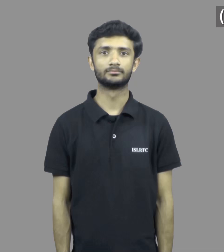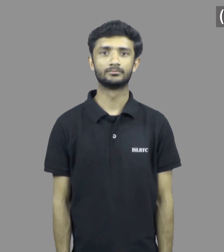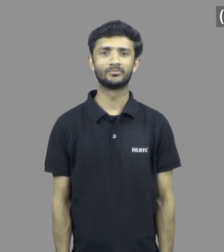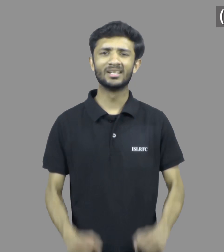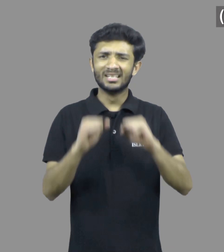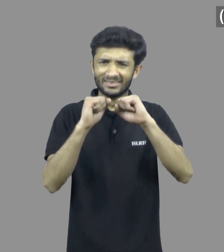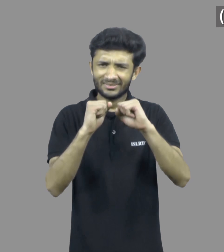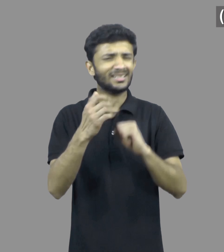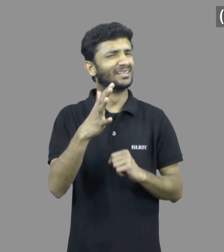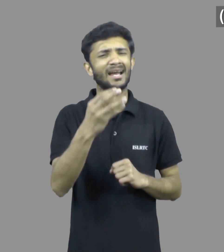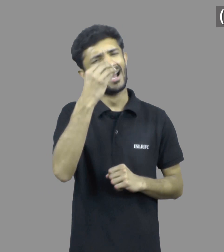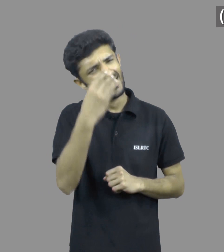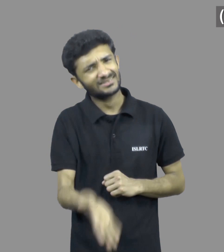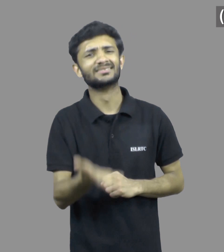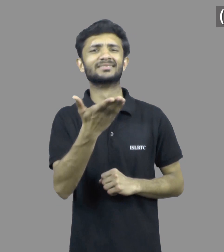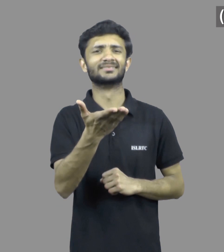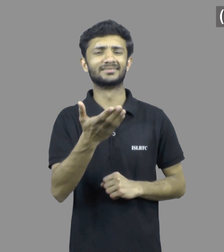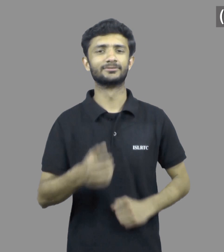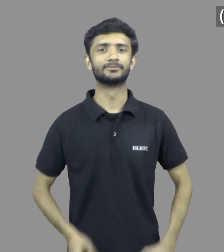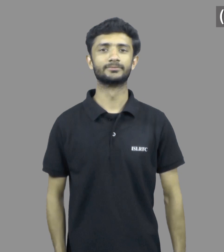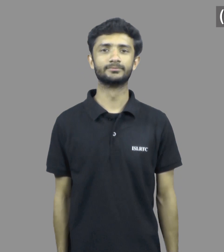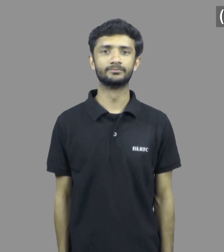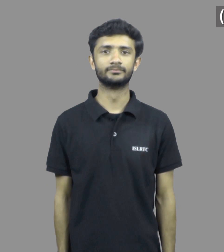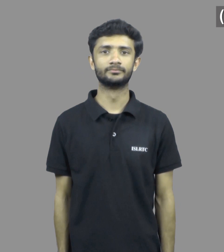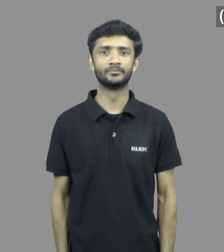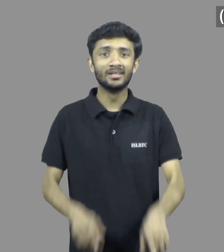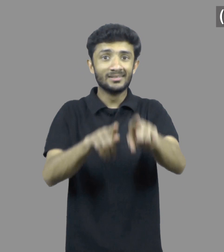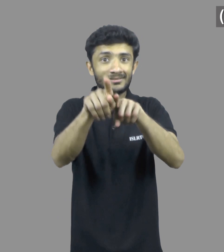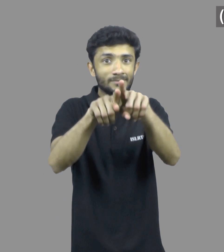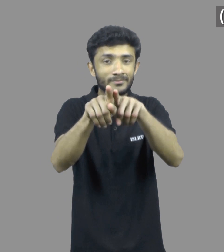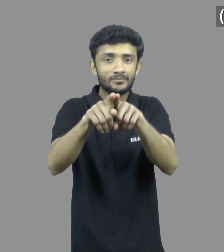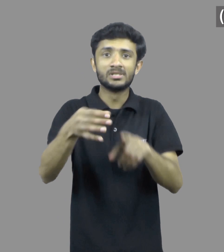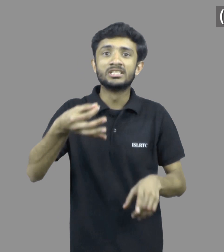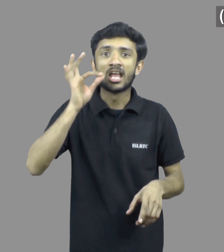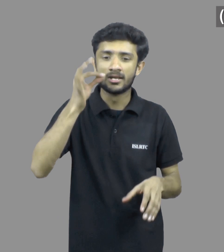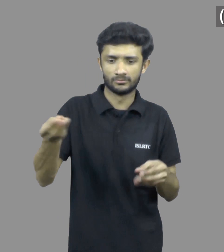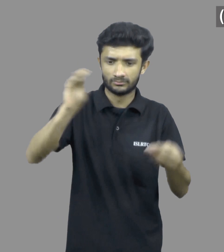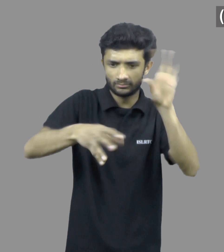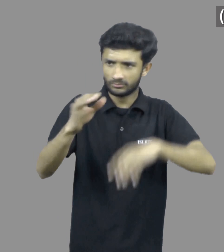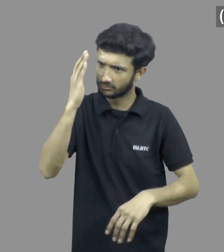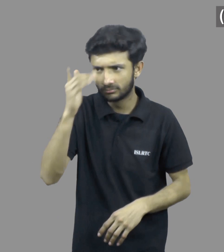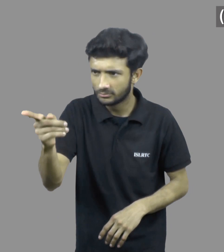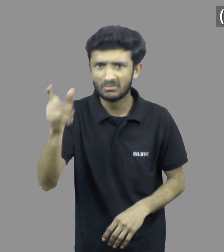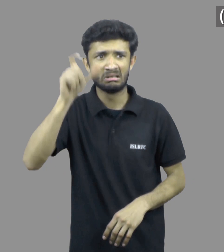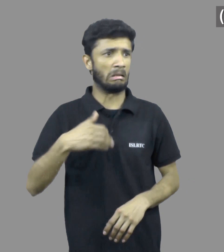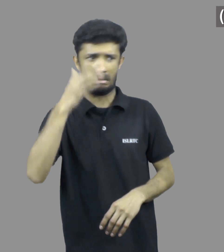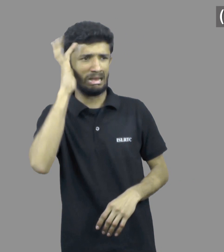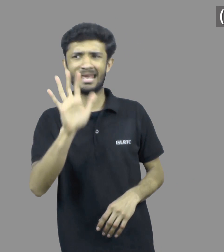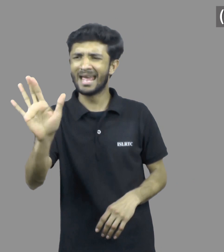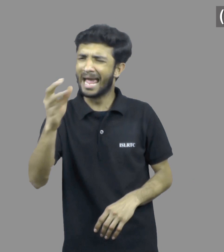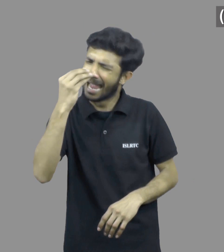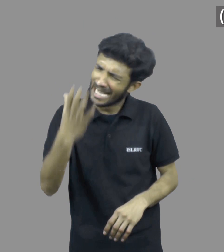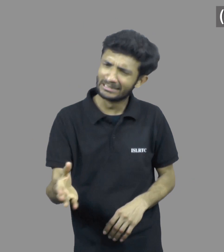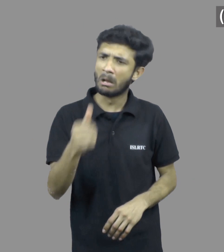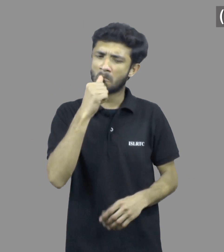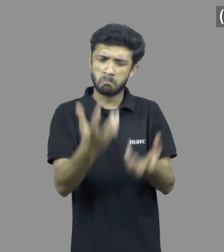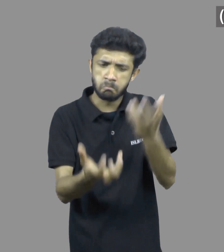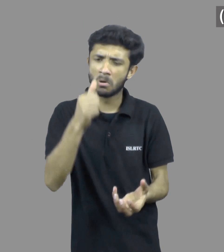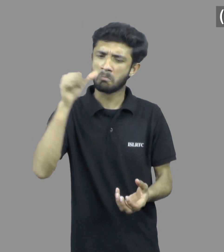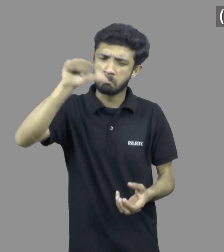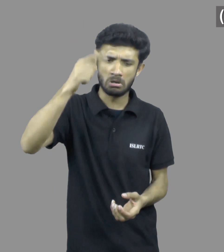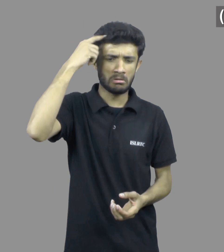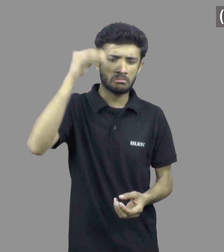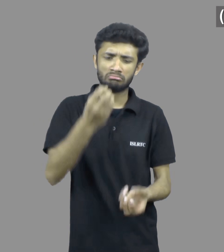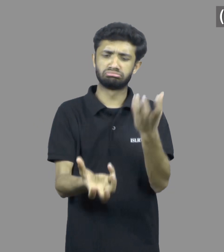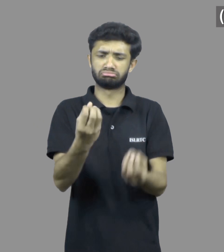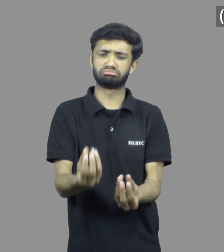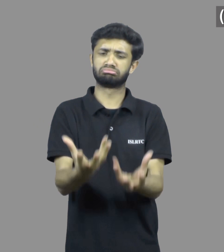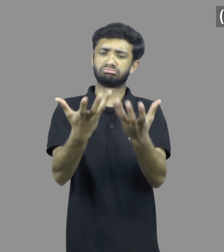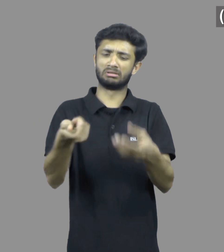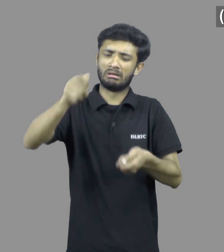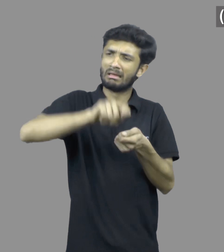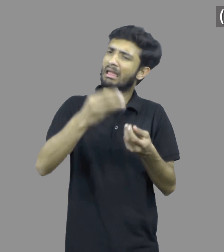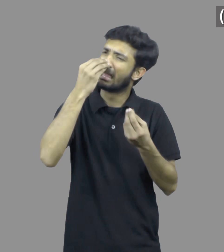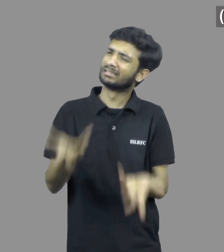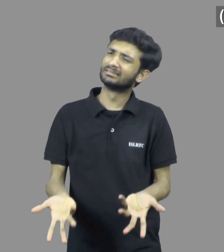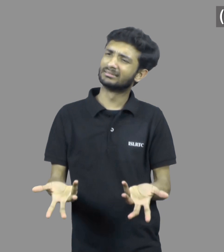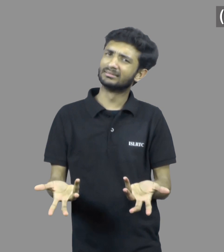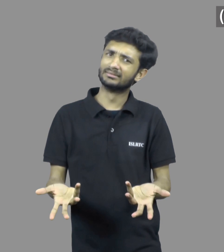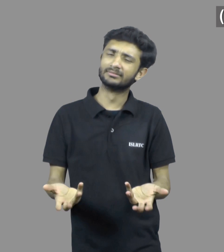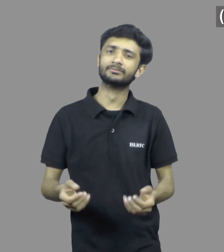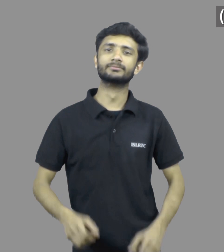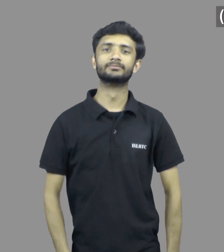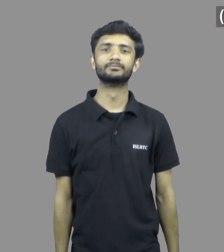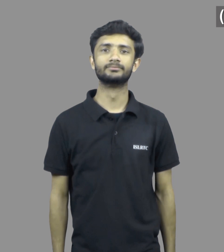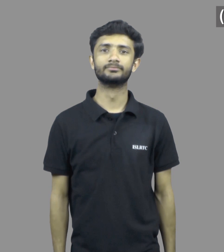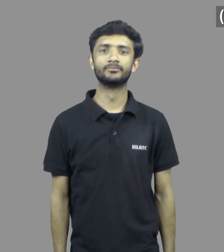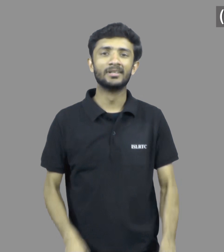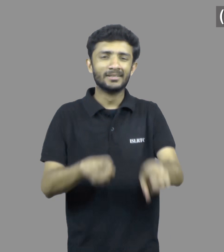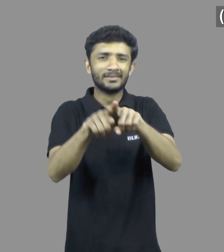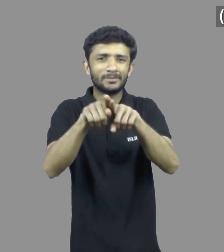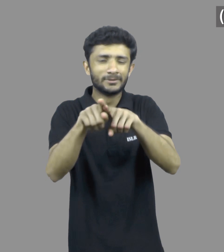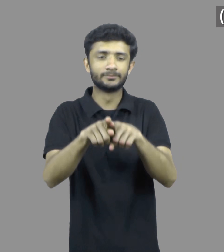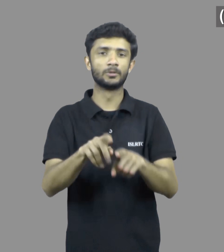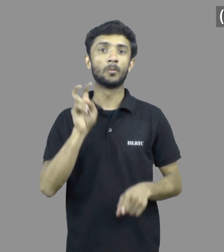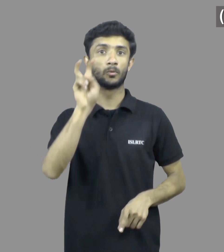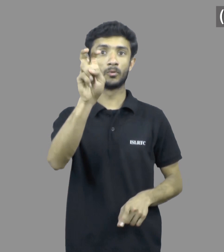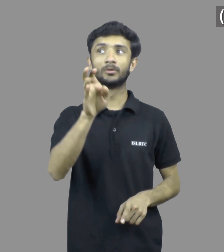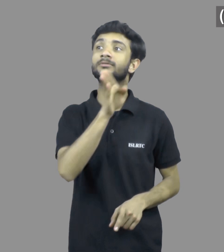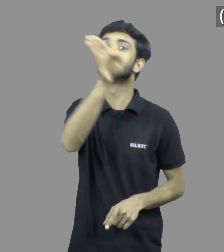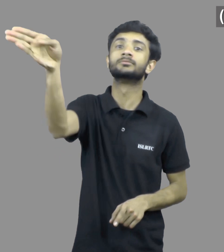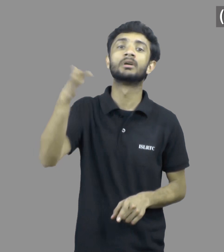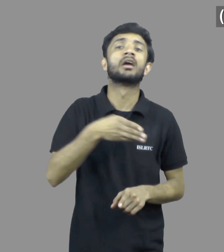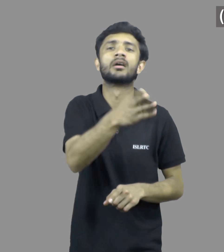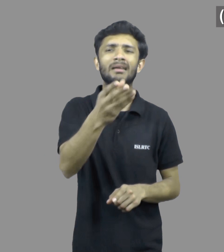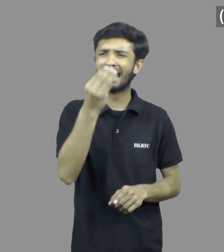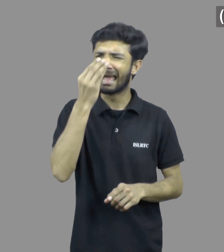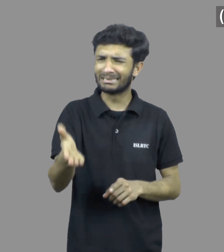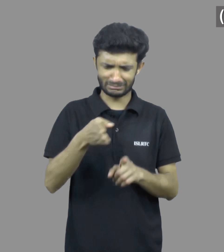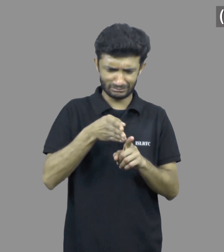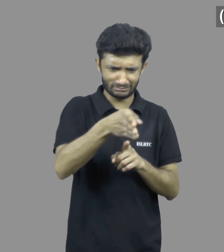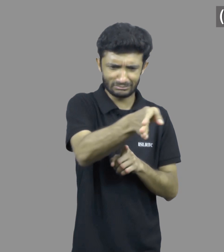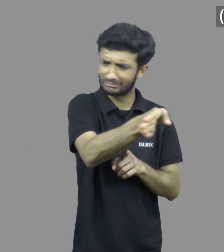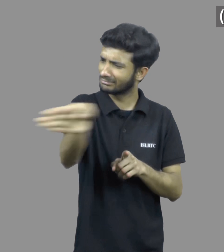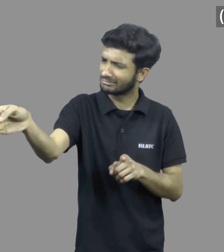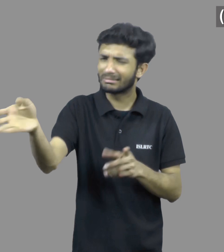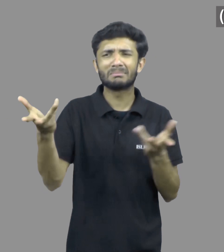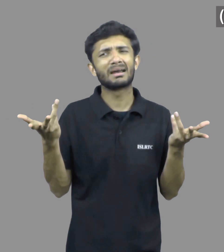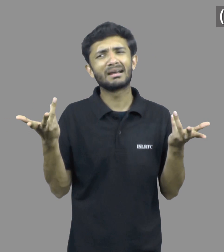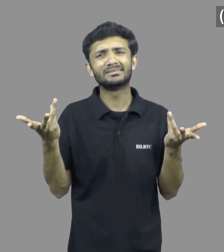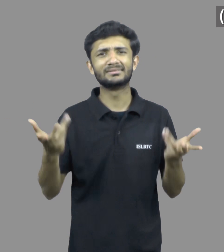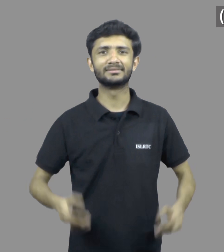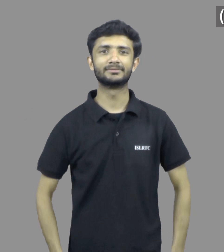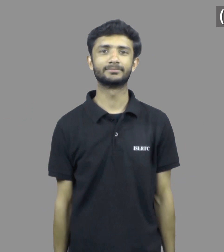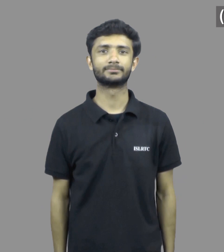It's Not Rocket Science